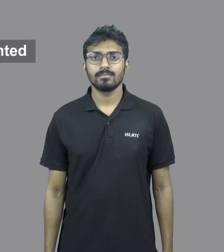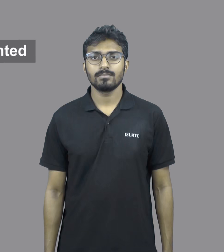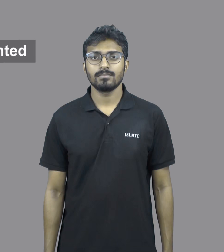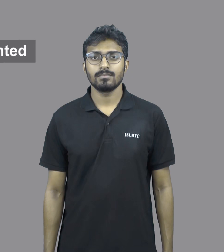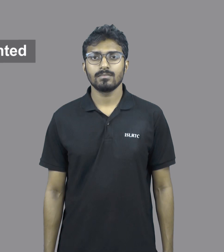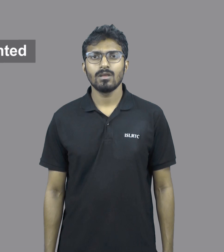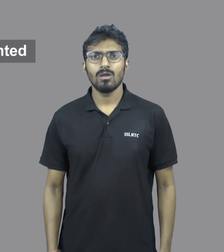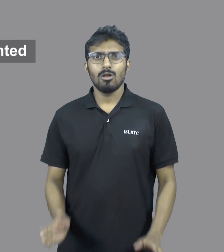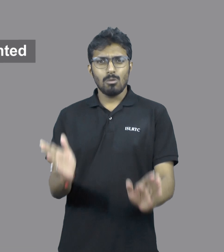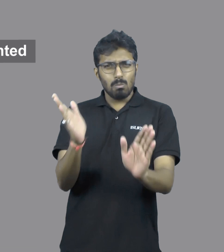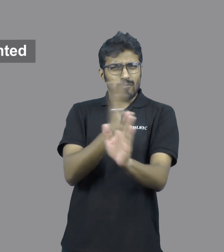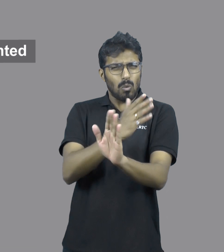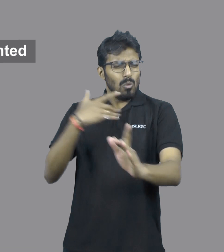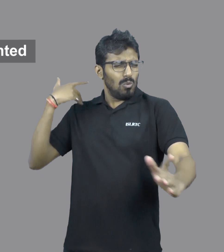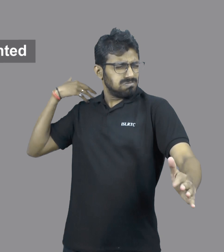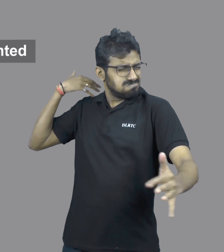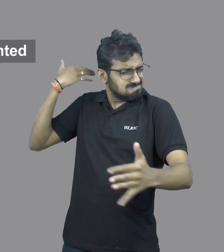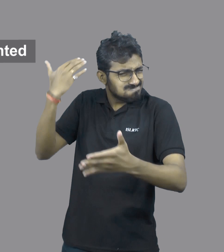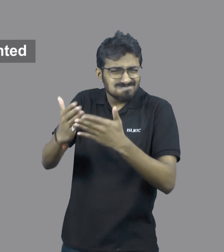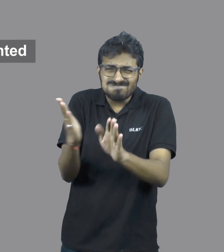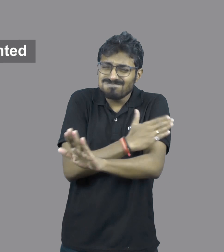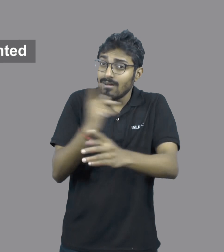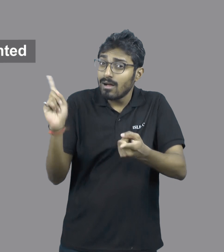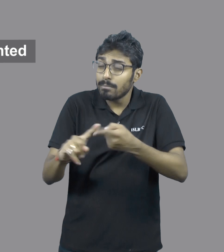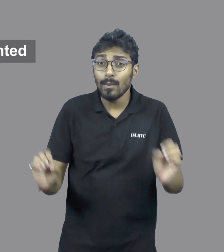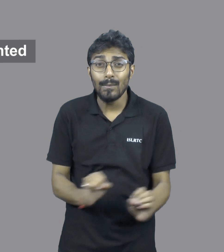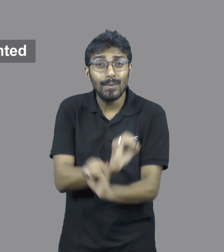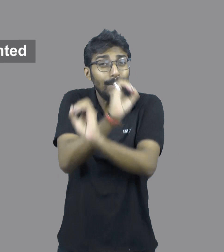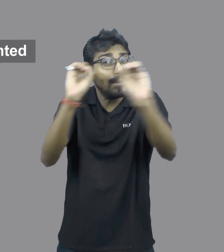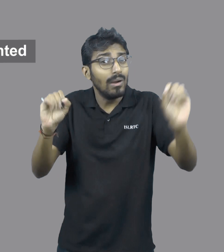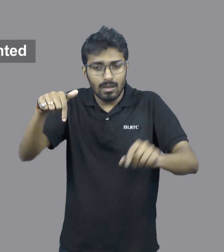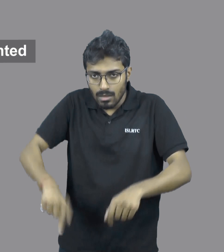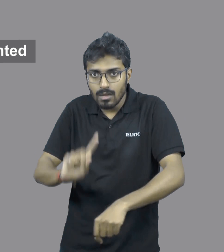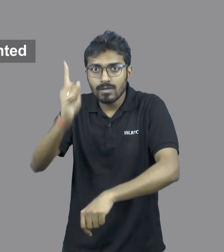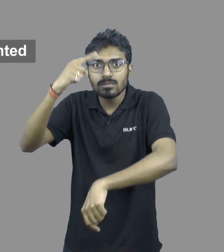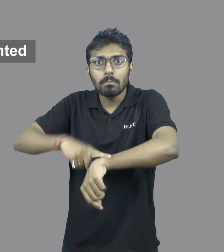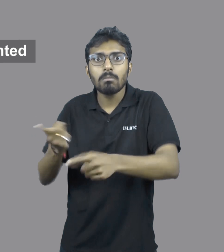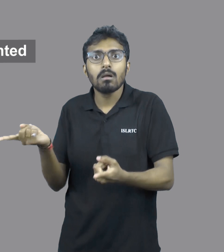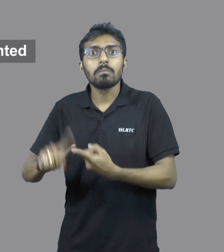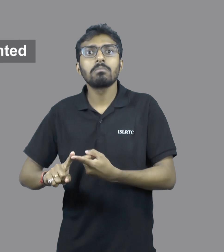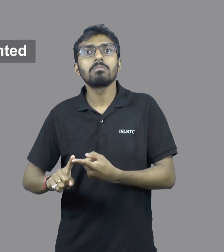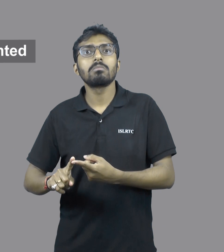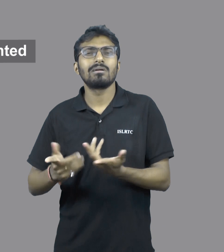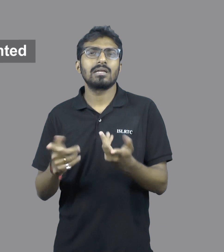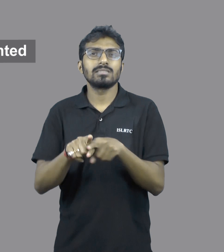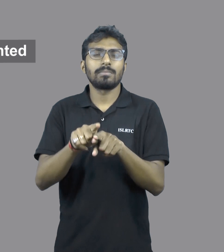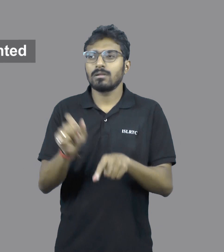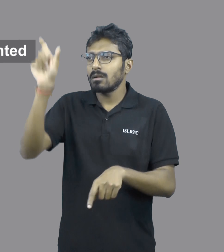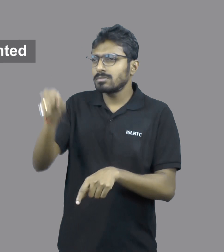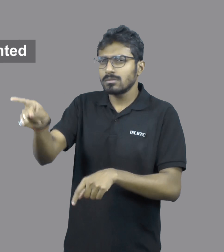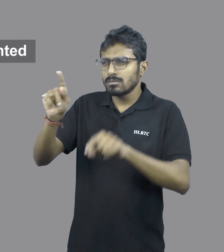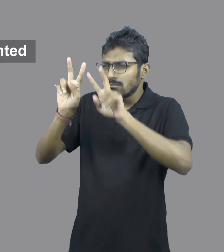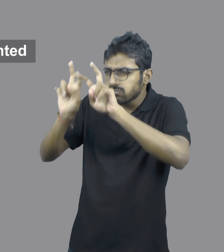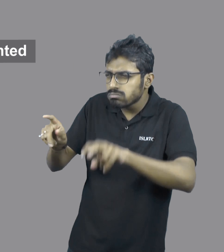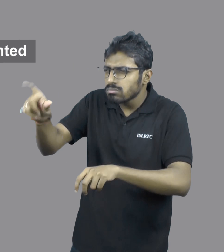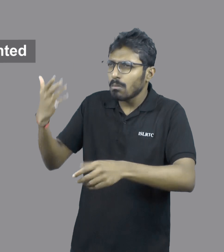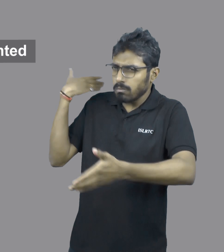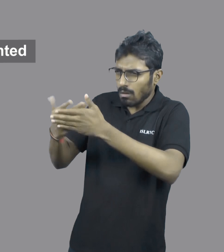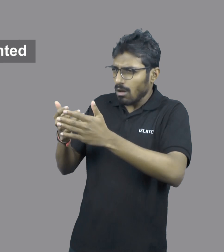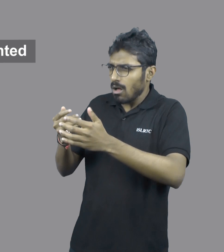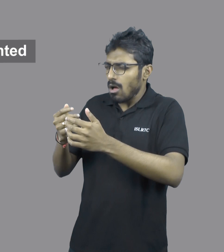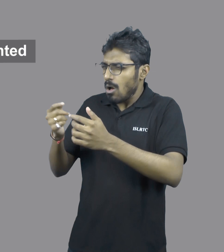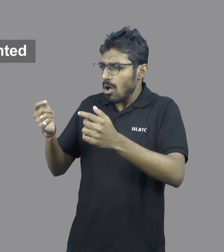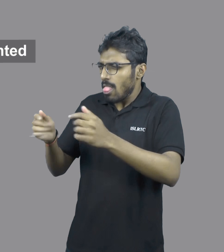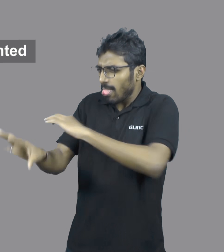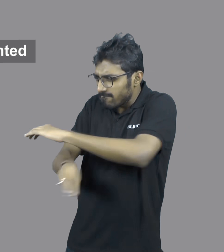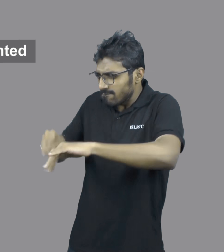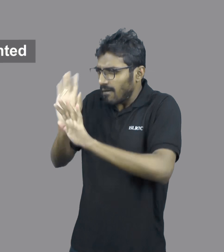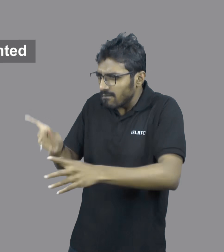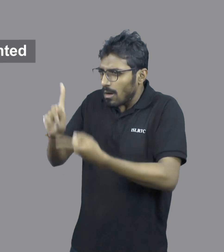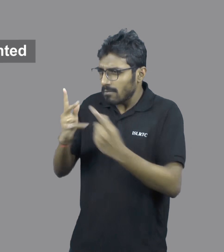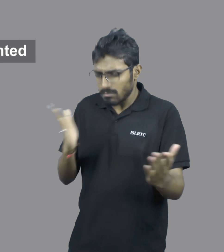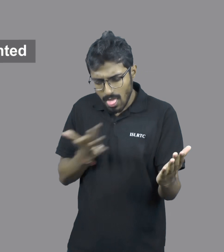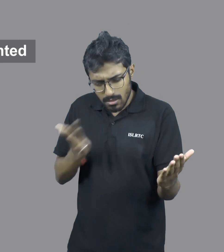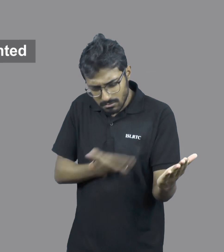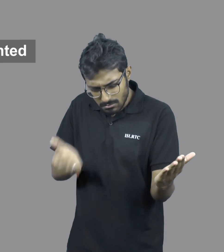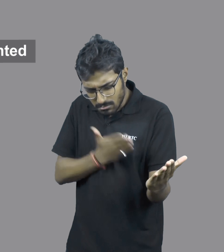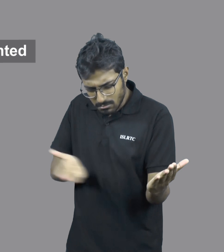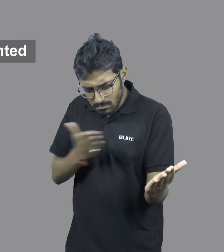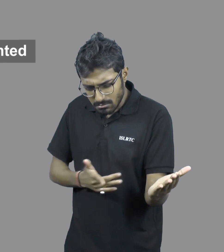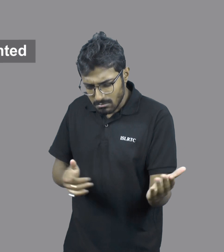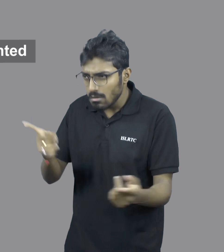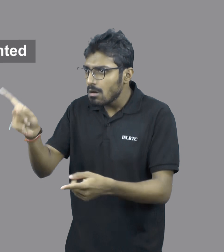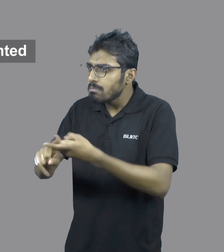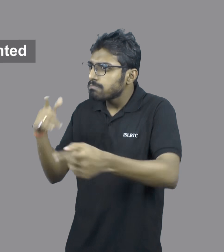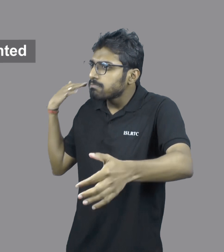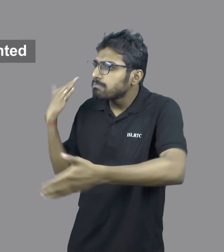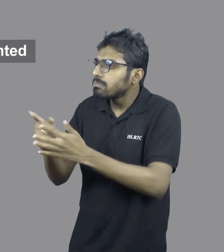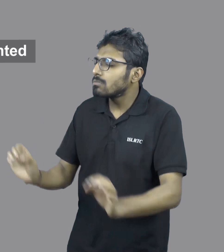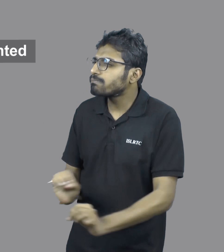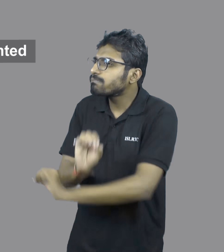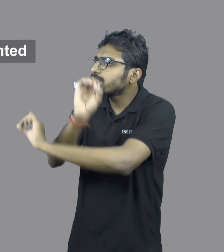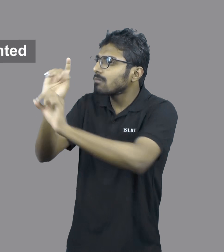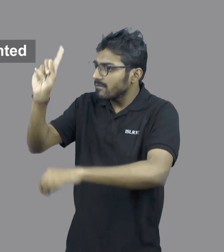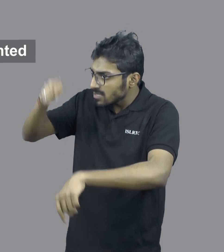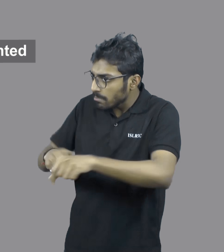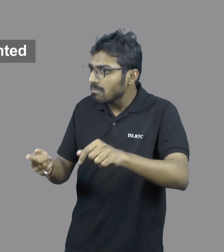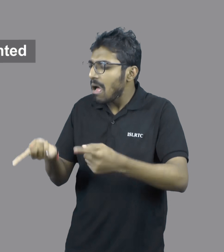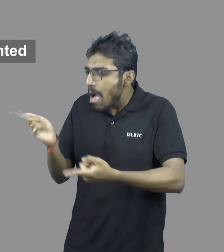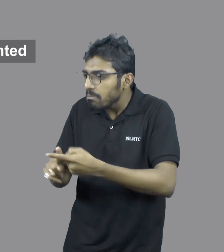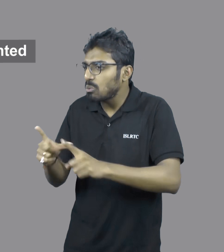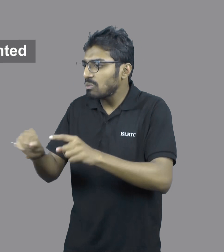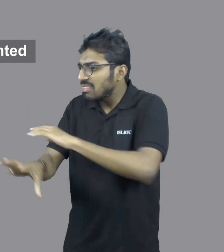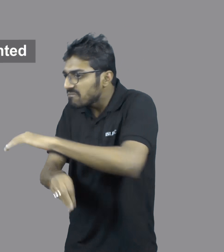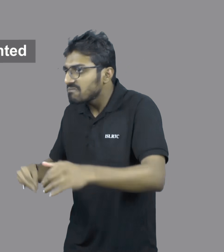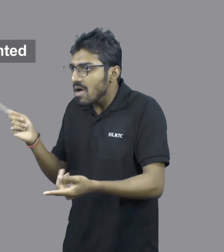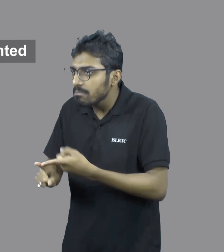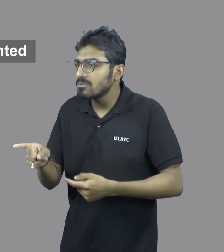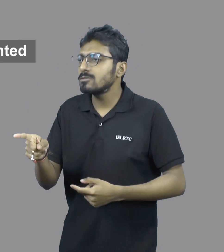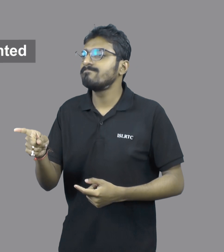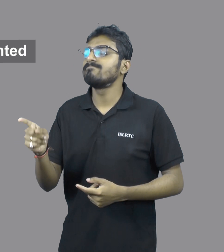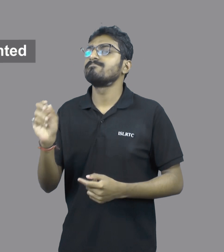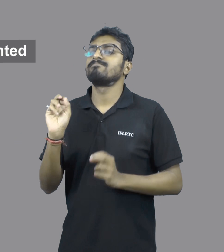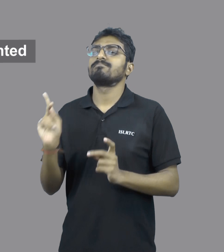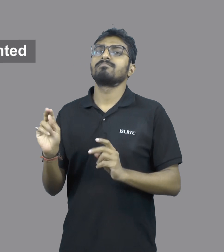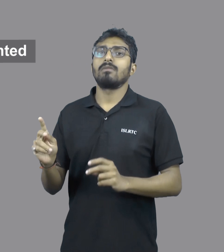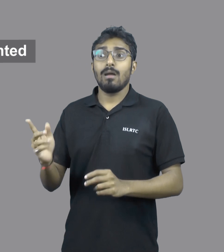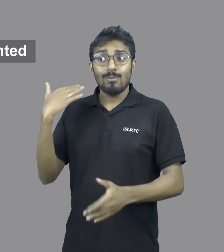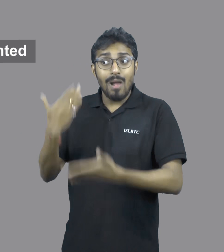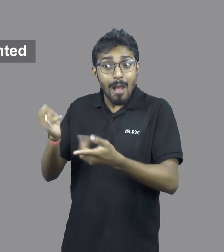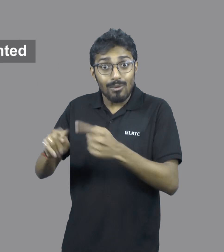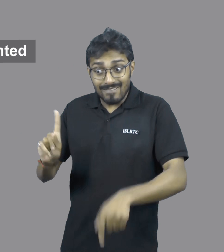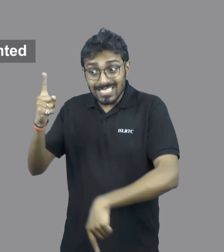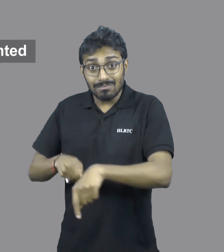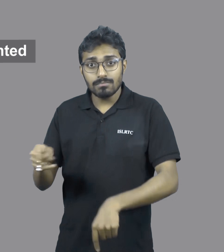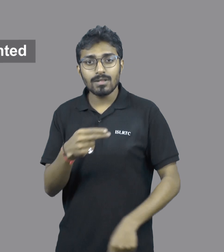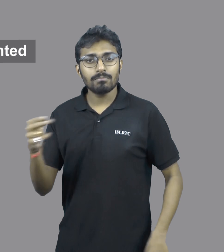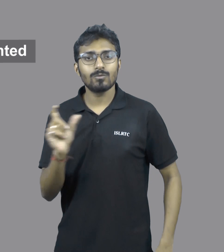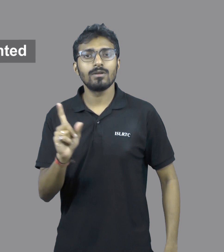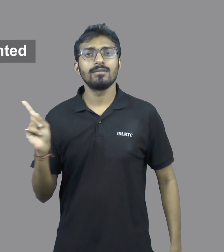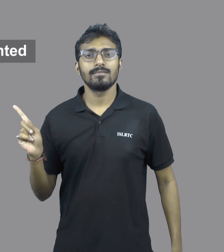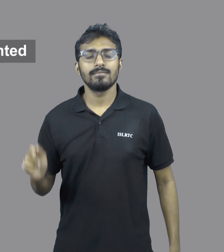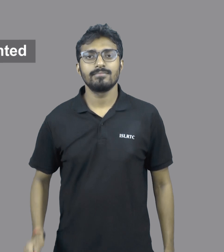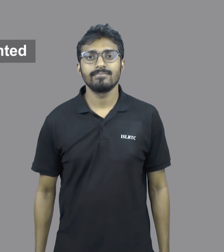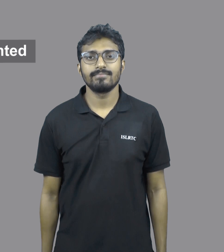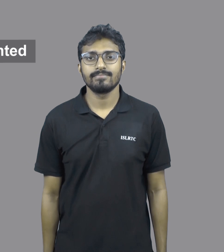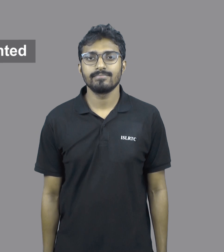Unprecedented